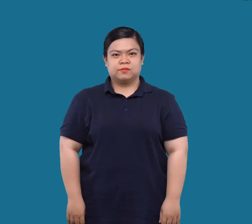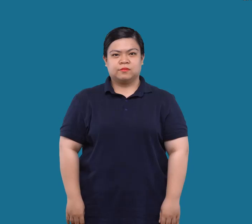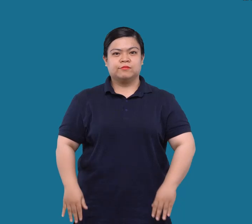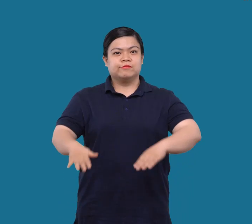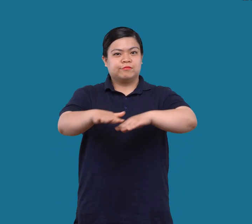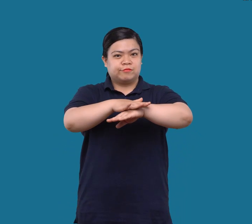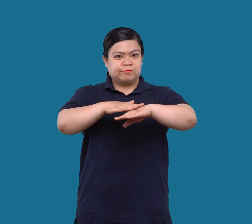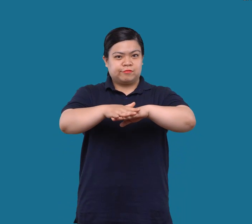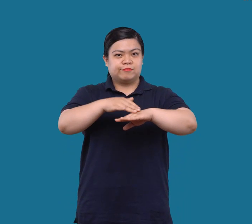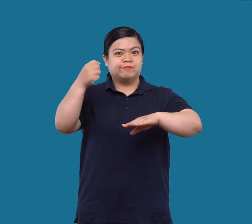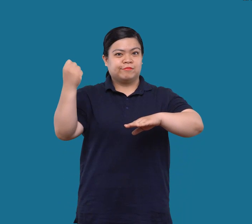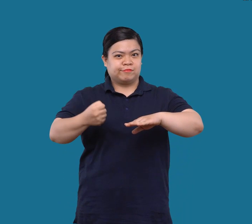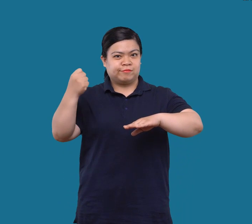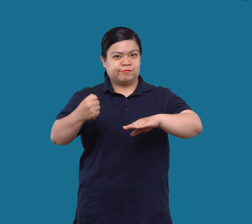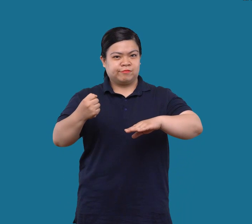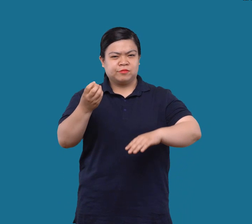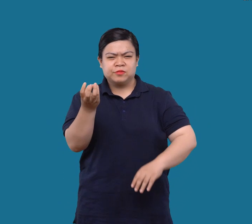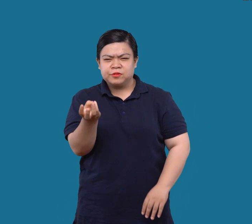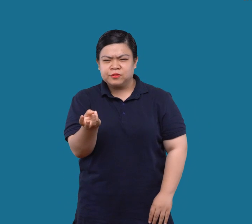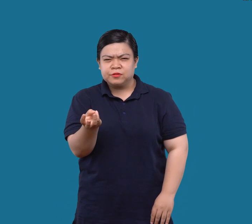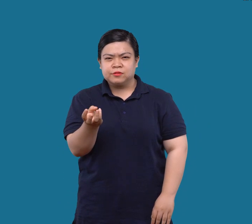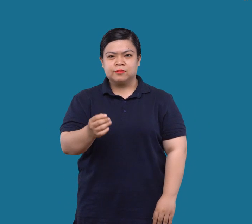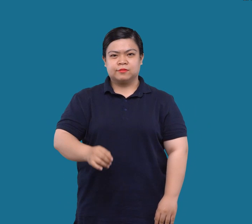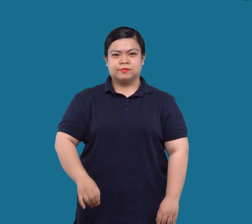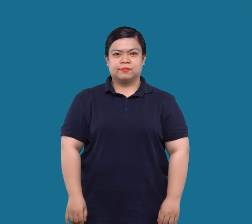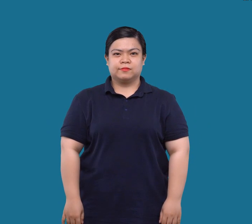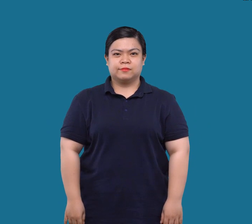dân tộc thiểu số